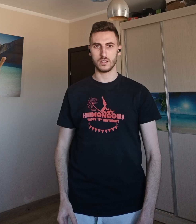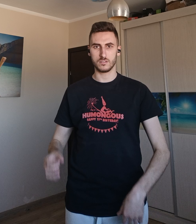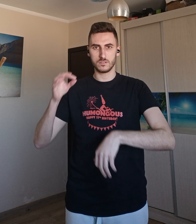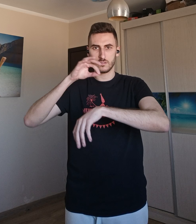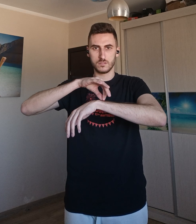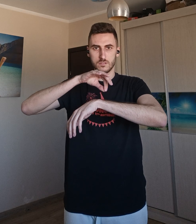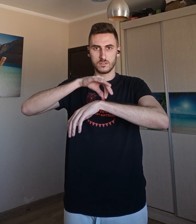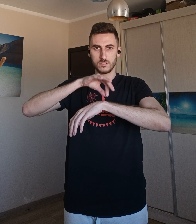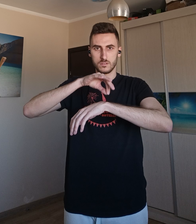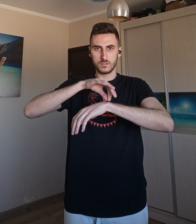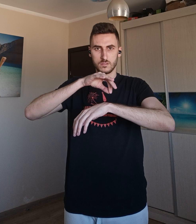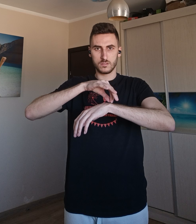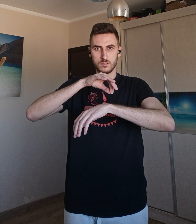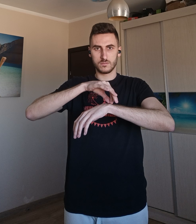רופא